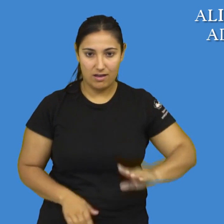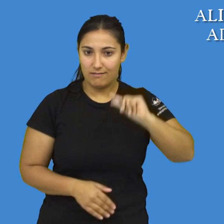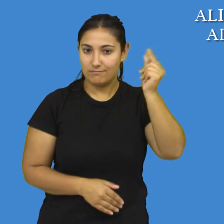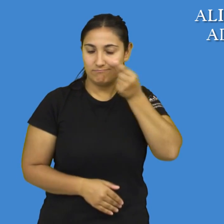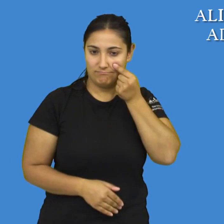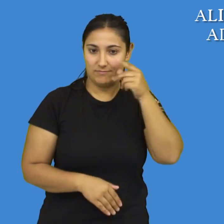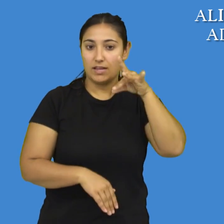descubrir